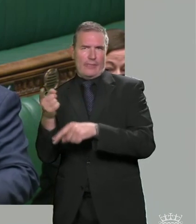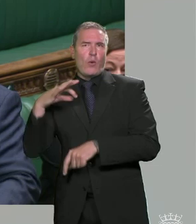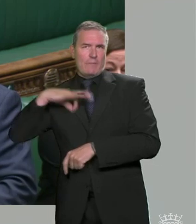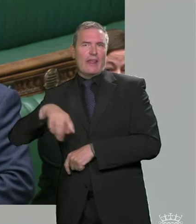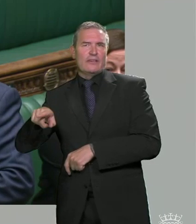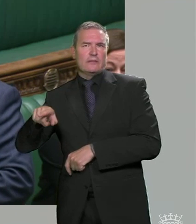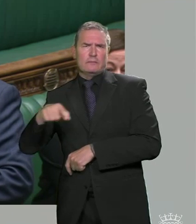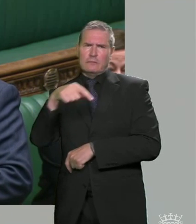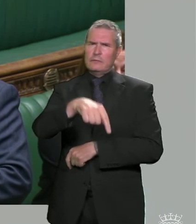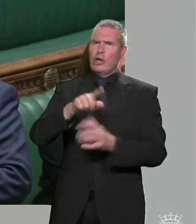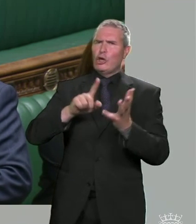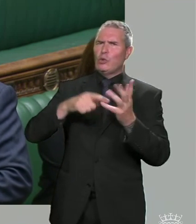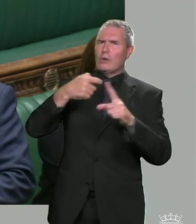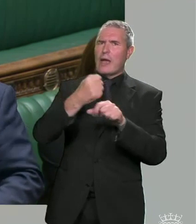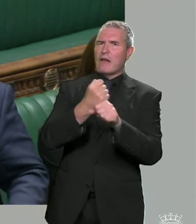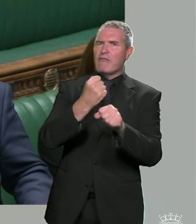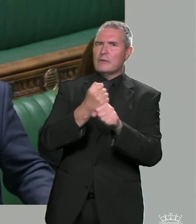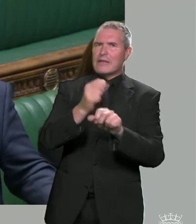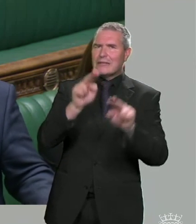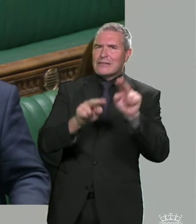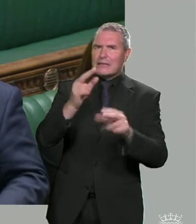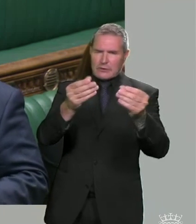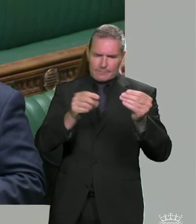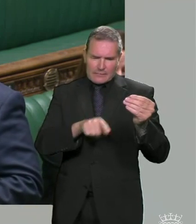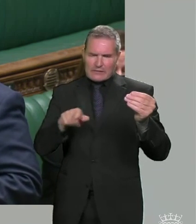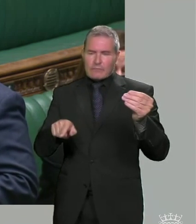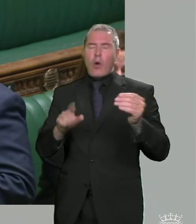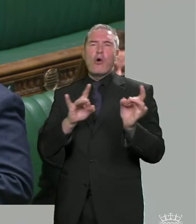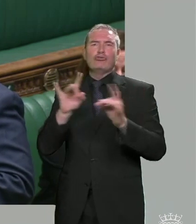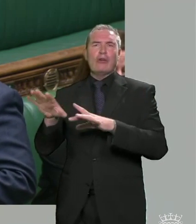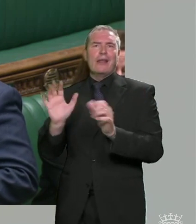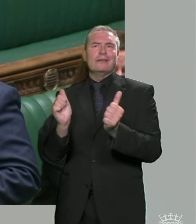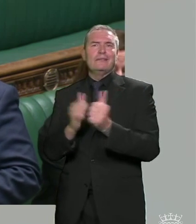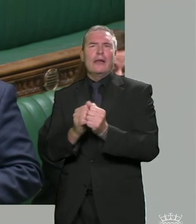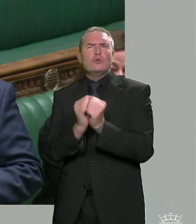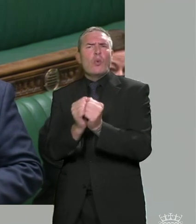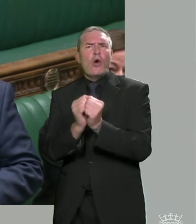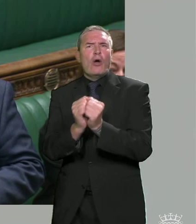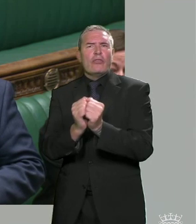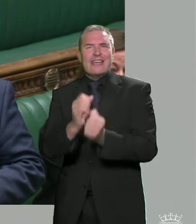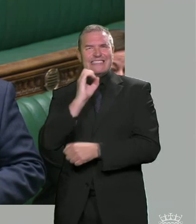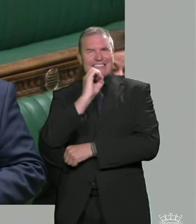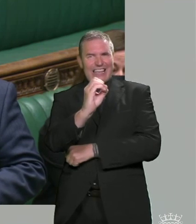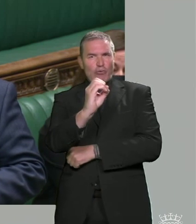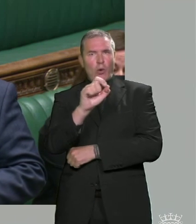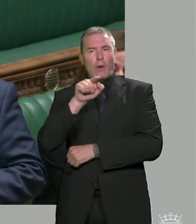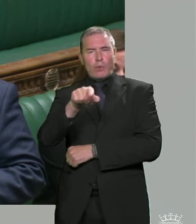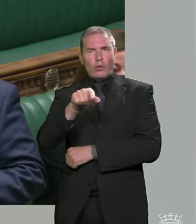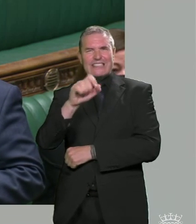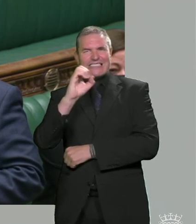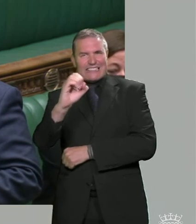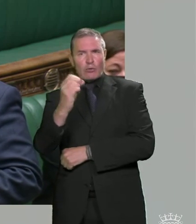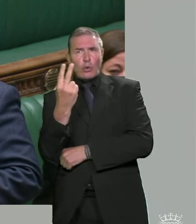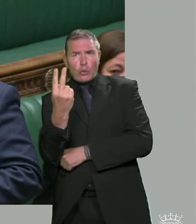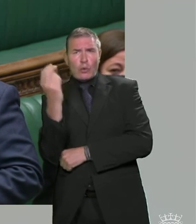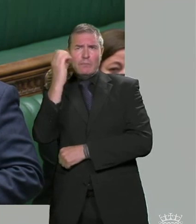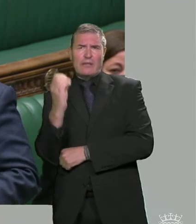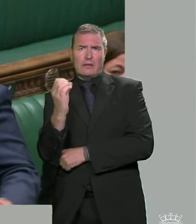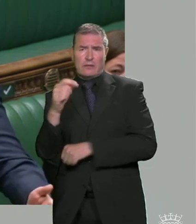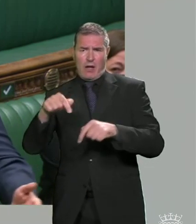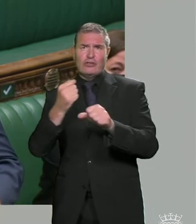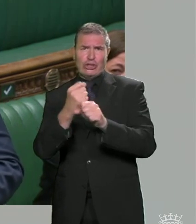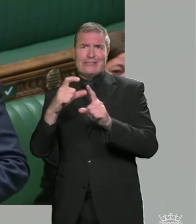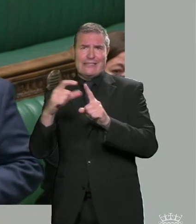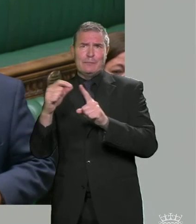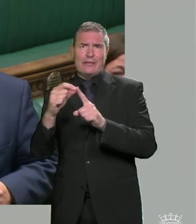The UK Government’s own assessment states that the Australian deal is worth just “0.02% of GDP”.